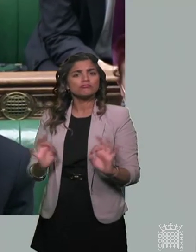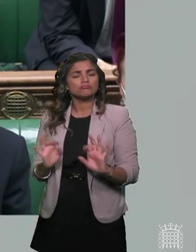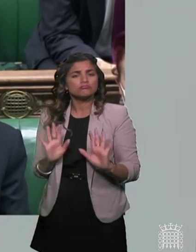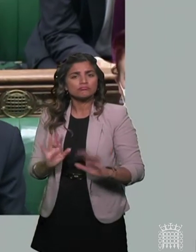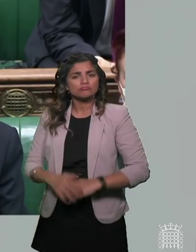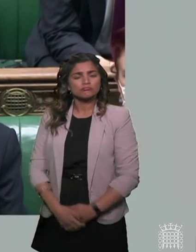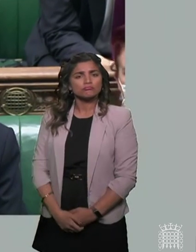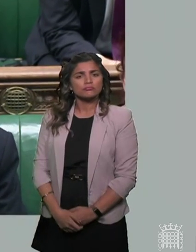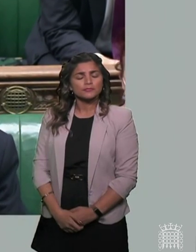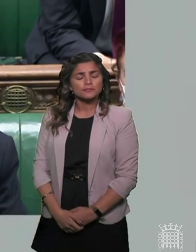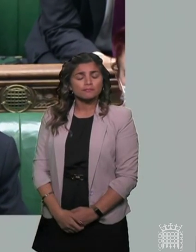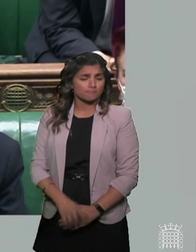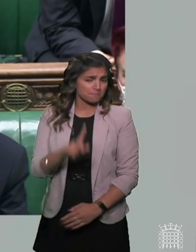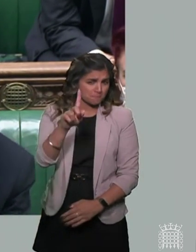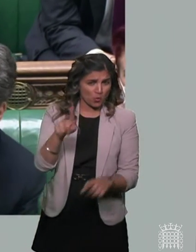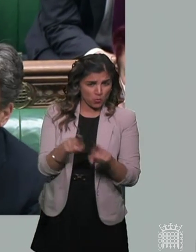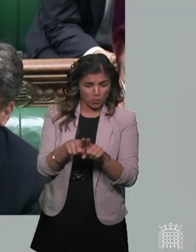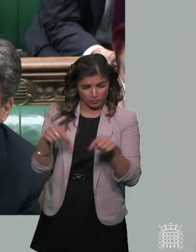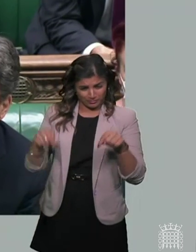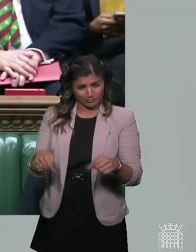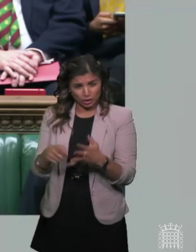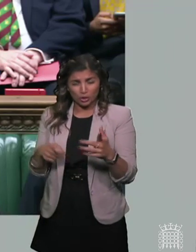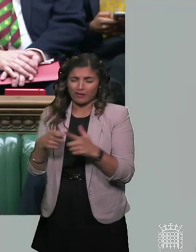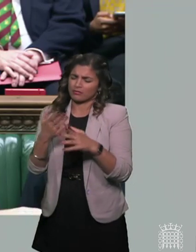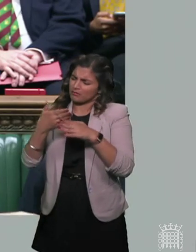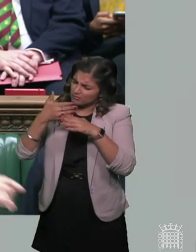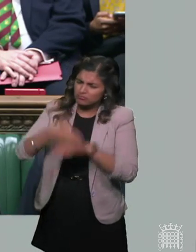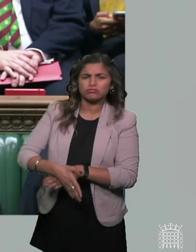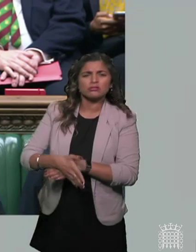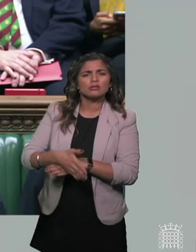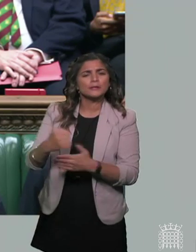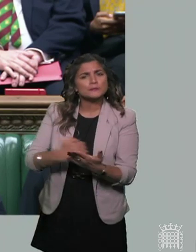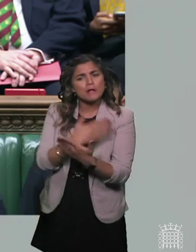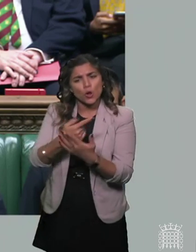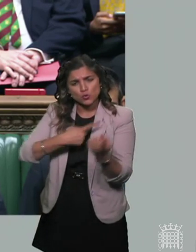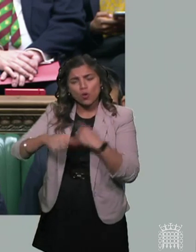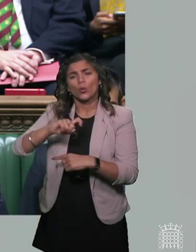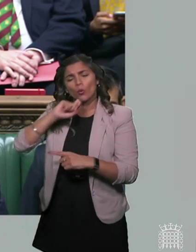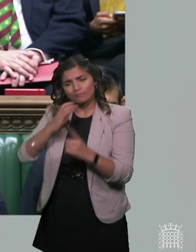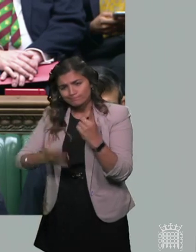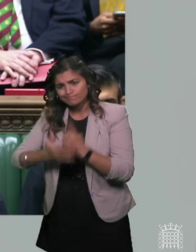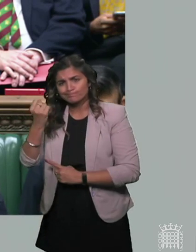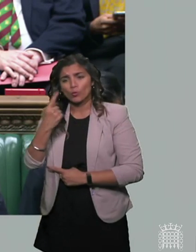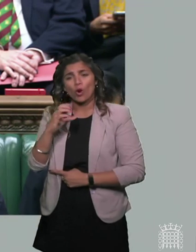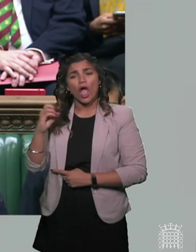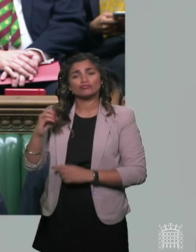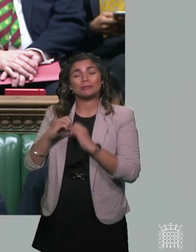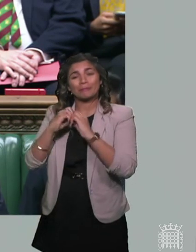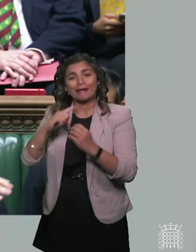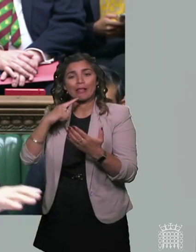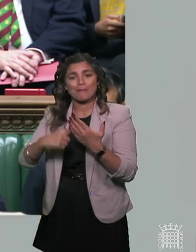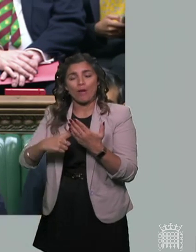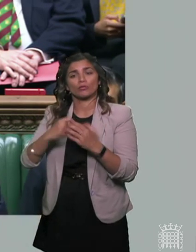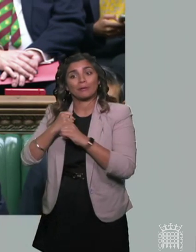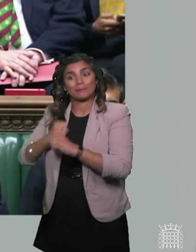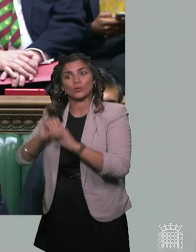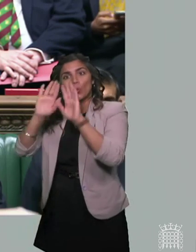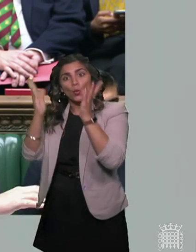Let me tell the right honourable Gentleman that this country is working flat out to ensure that we do reach the £100 billion commitment from the whole of the world.